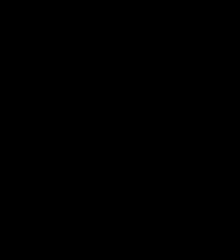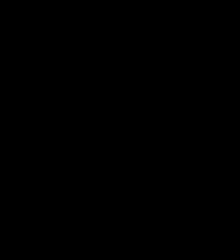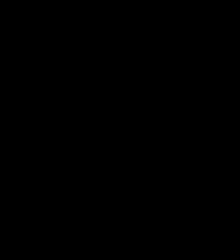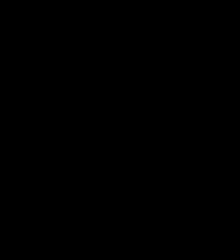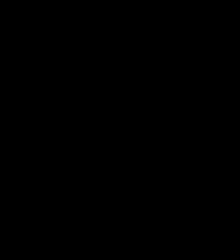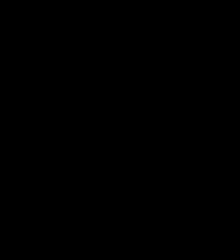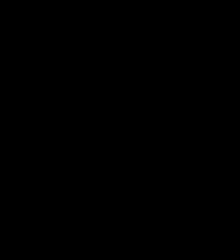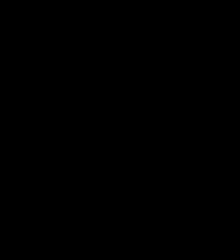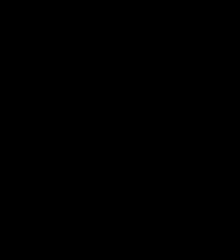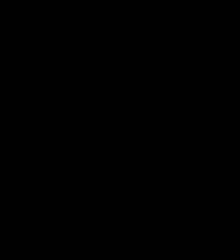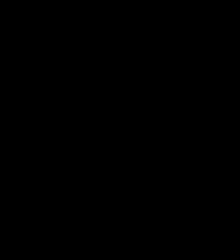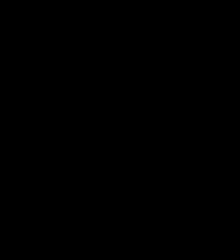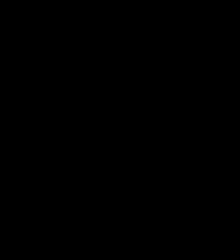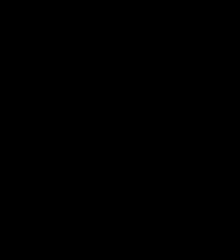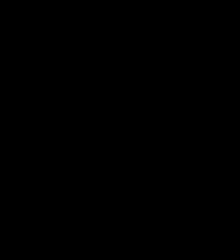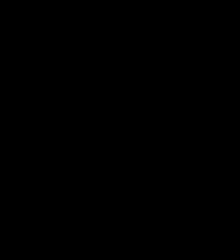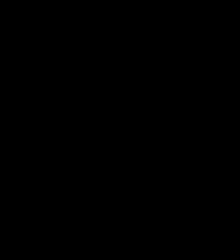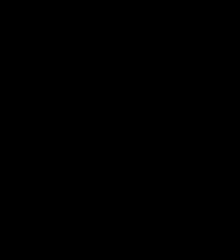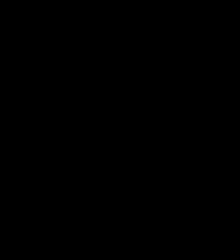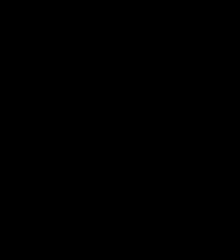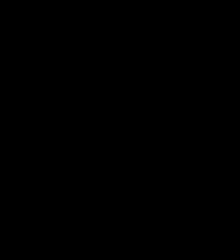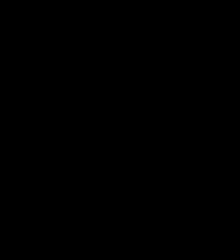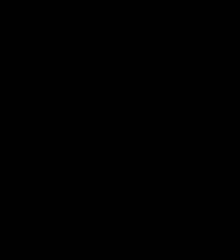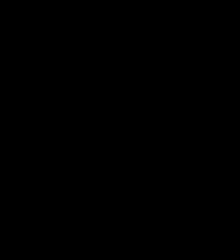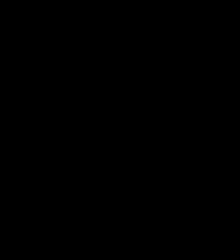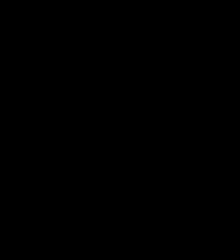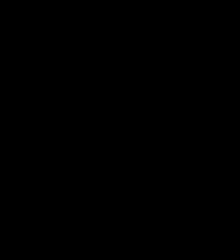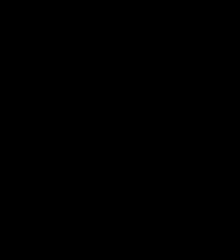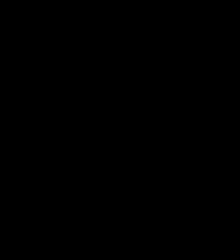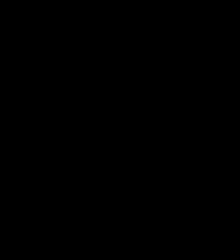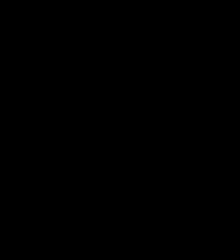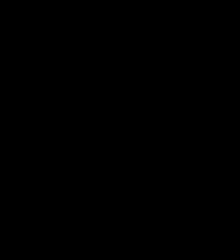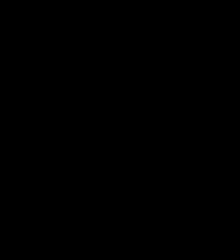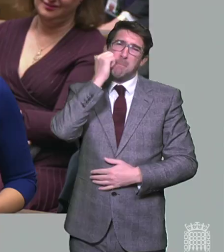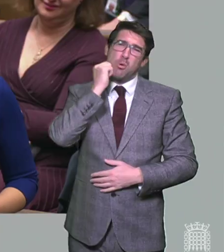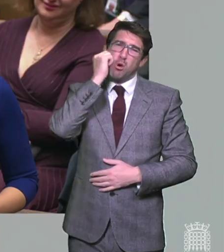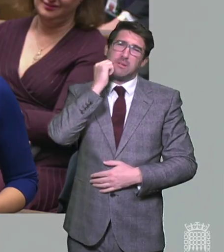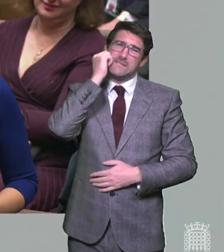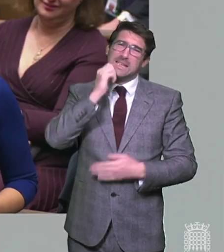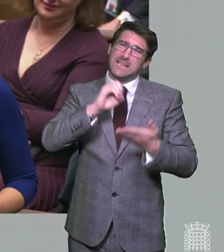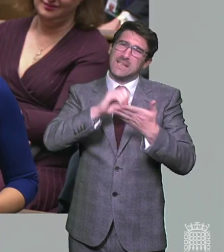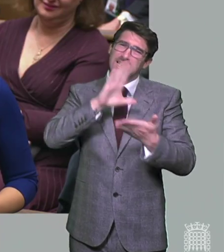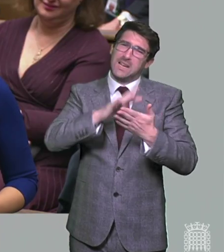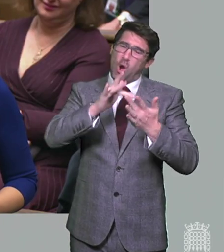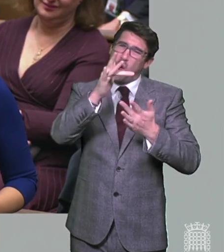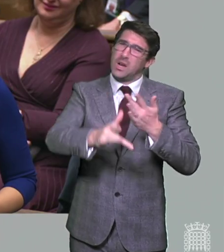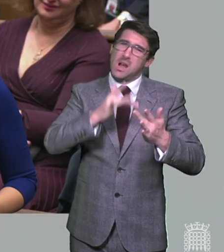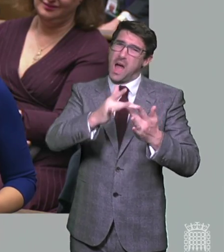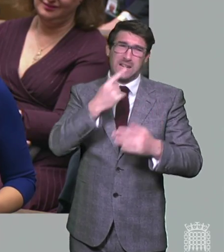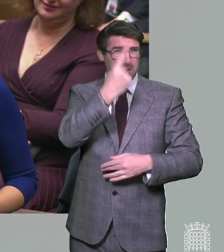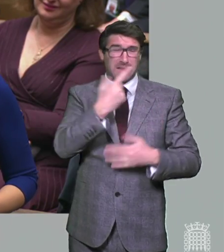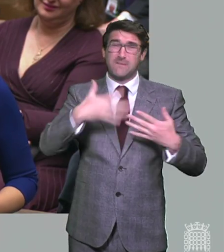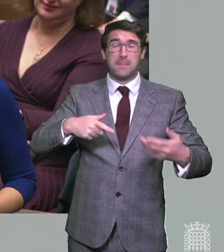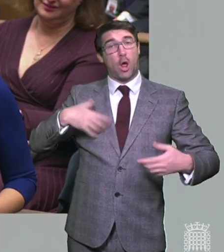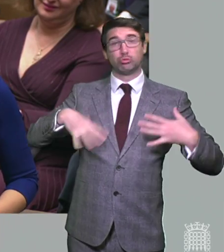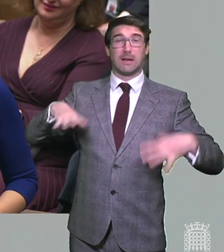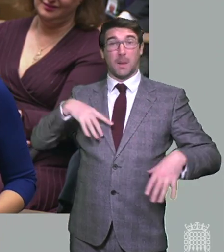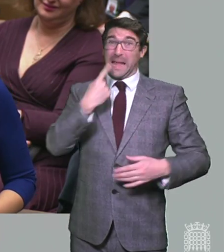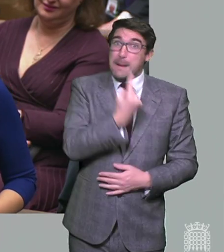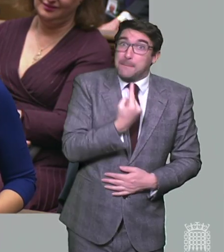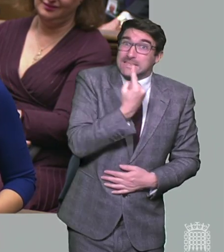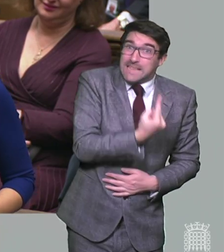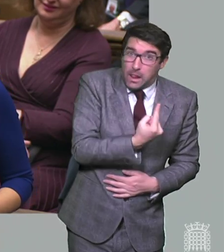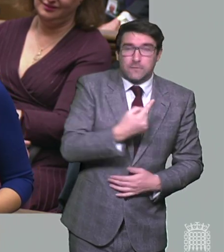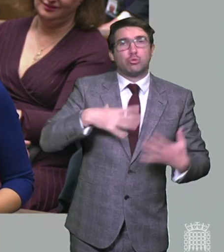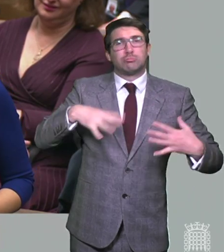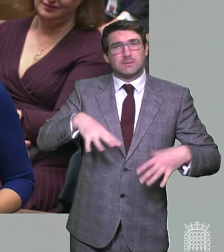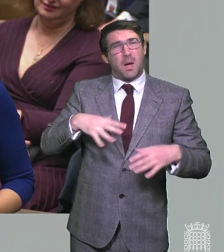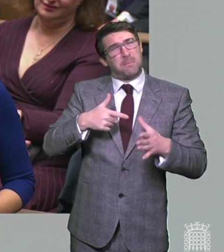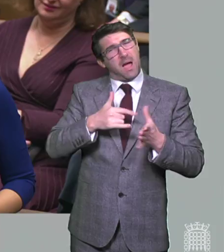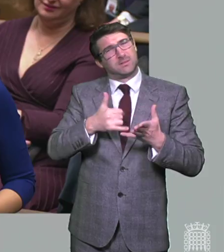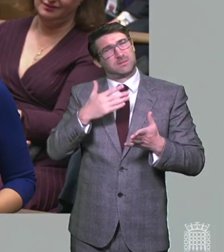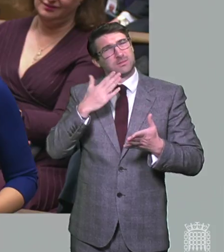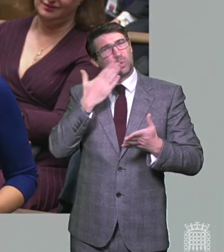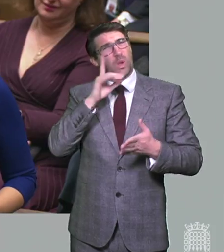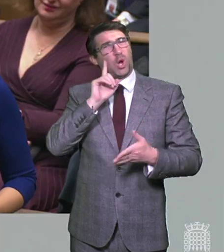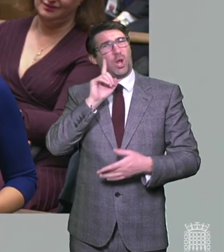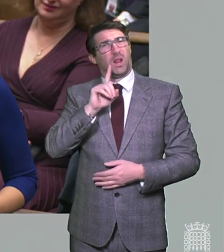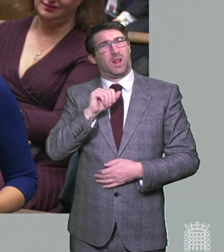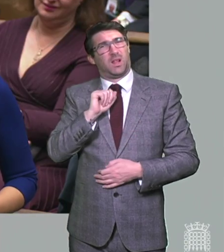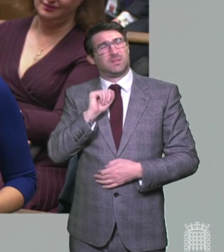For years, despite whistleblowers’ raising the alarm, Mermaids has had unfettered access to vulnerable children.